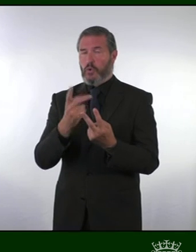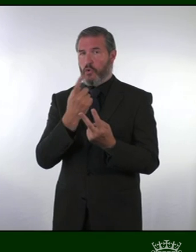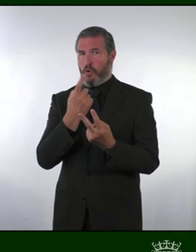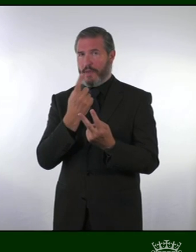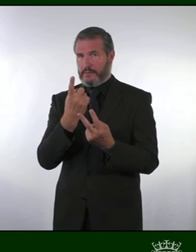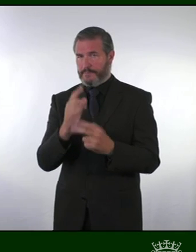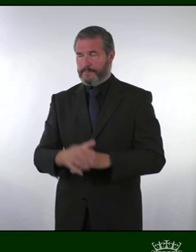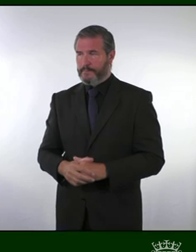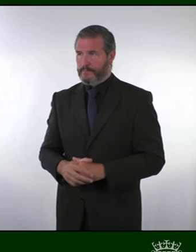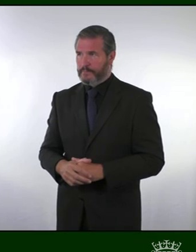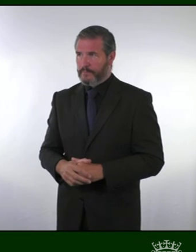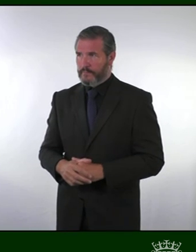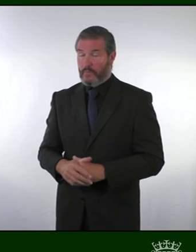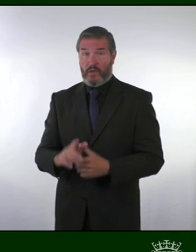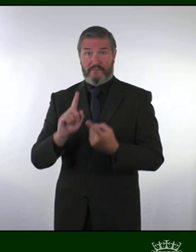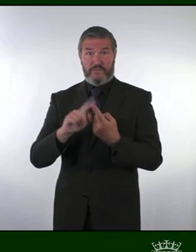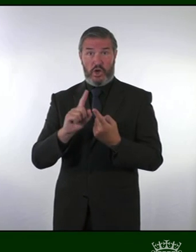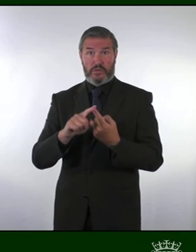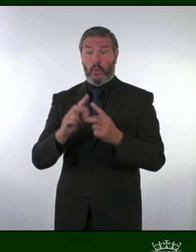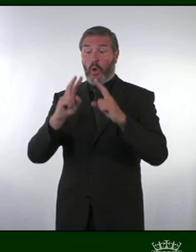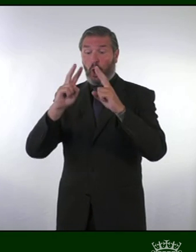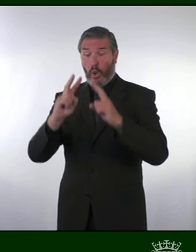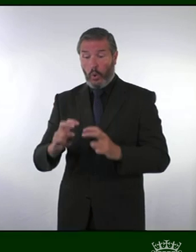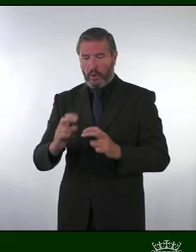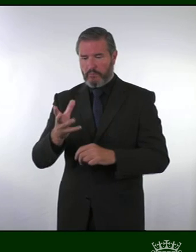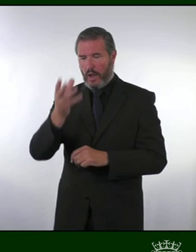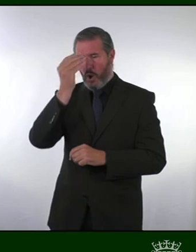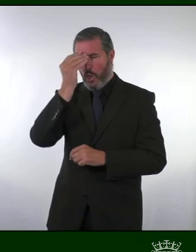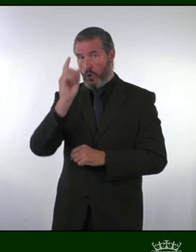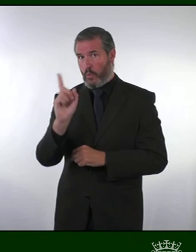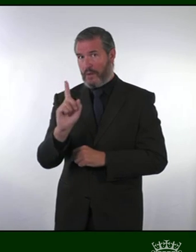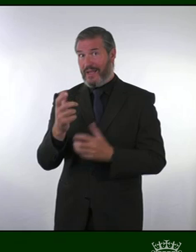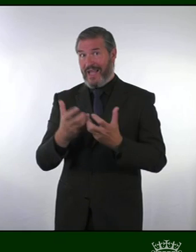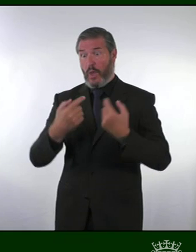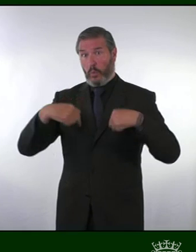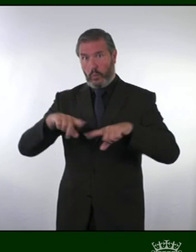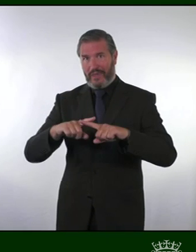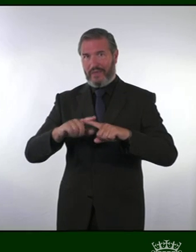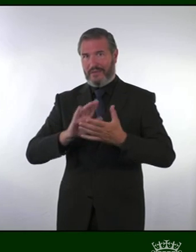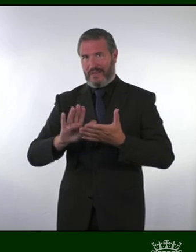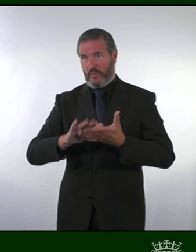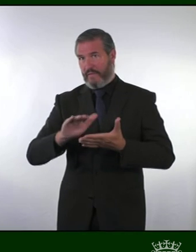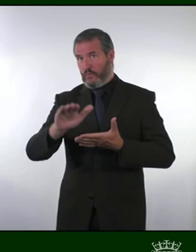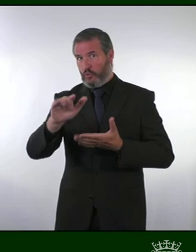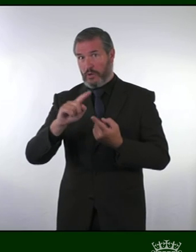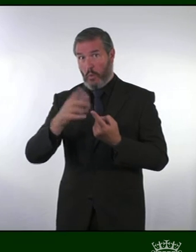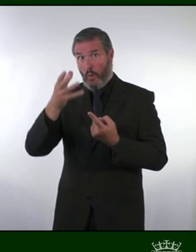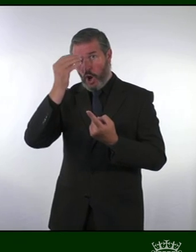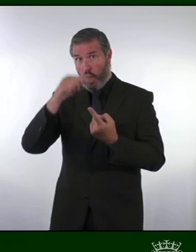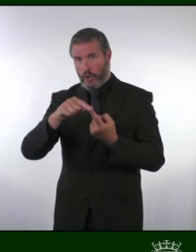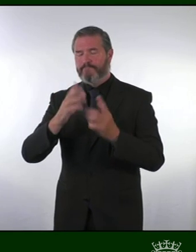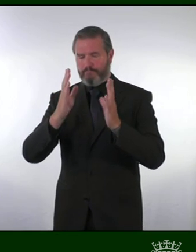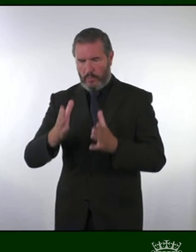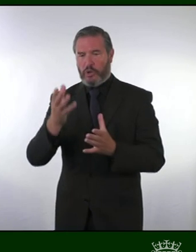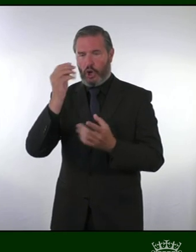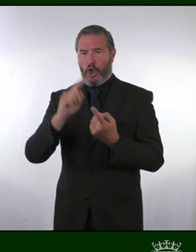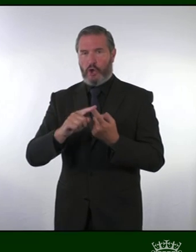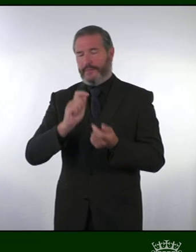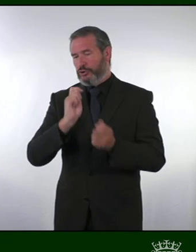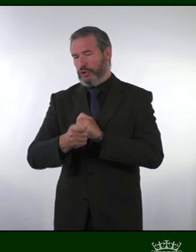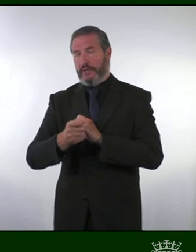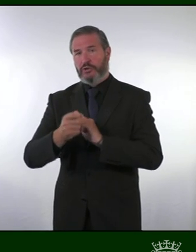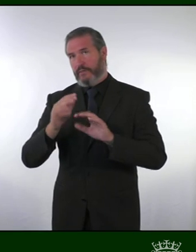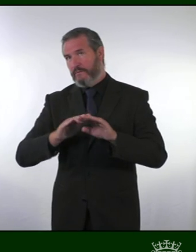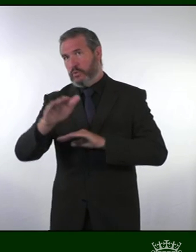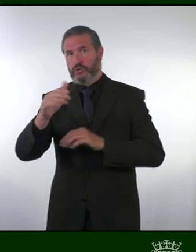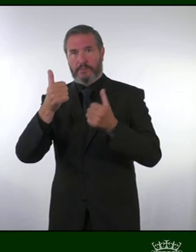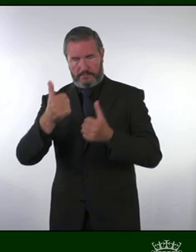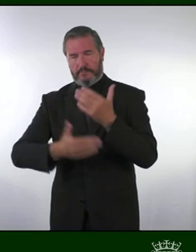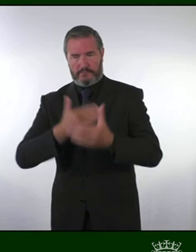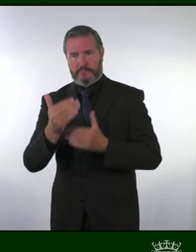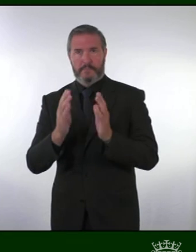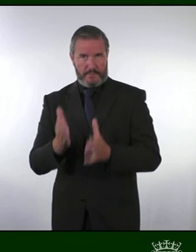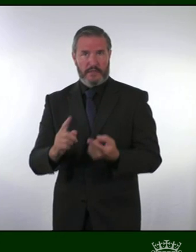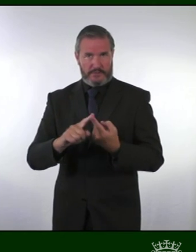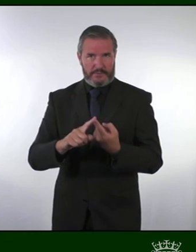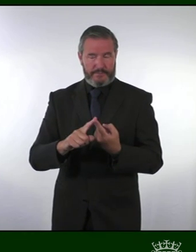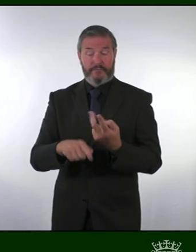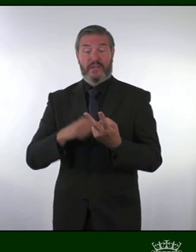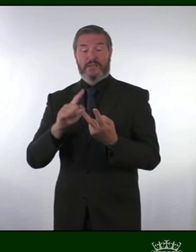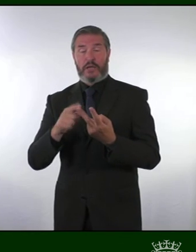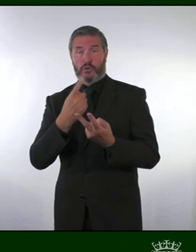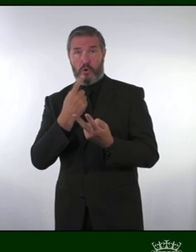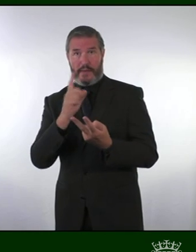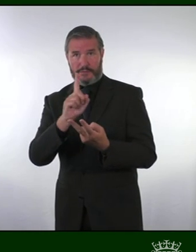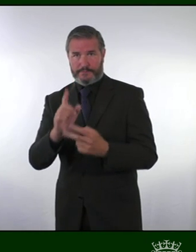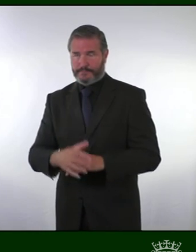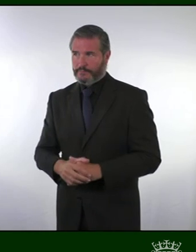First, if there are any lessons that we need to learn about the way we handle things in the future, we will of course learn those lessons and this Government will act in this Parliament.